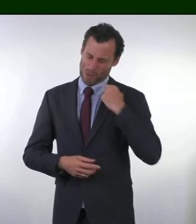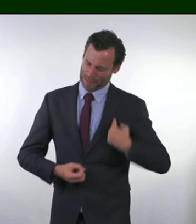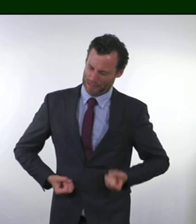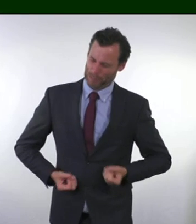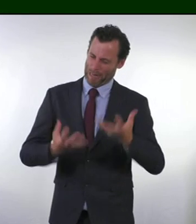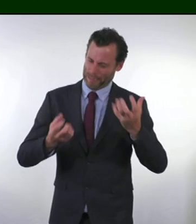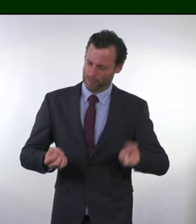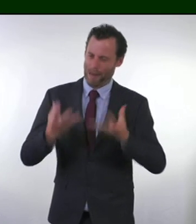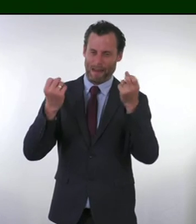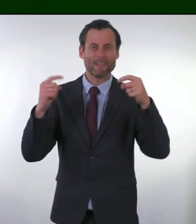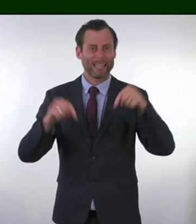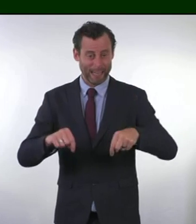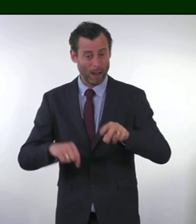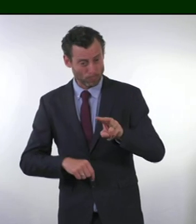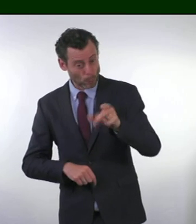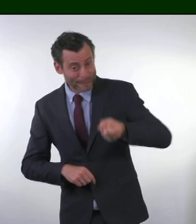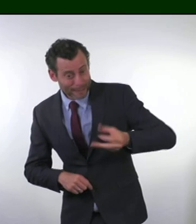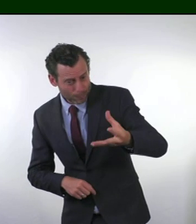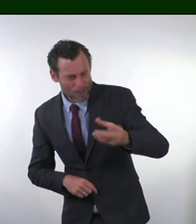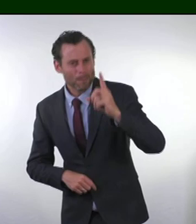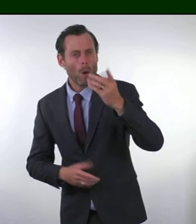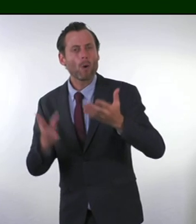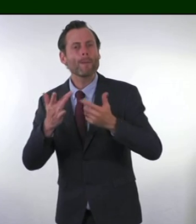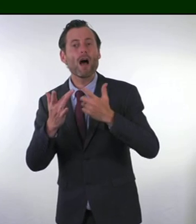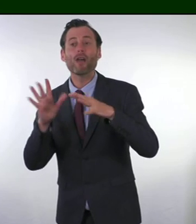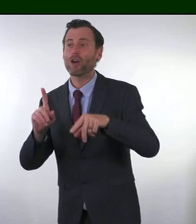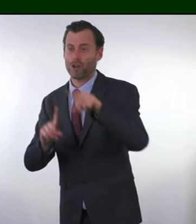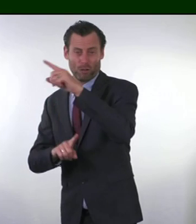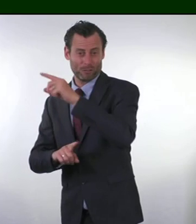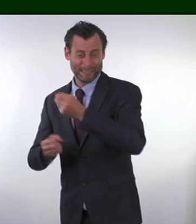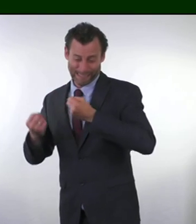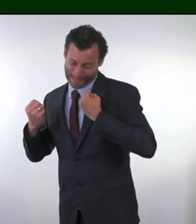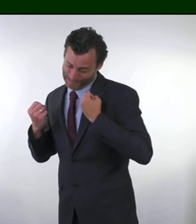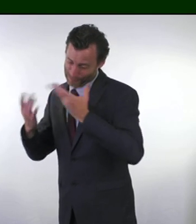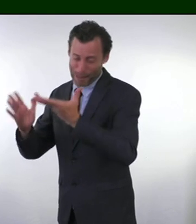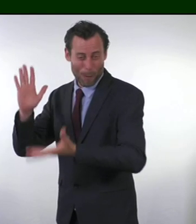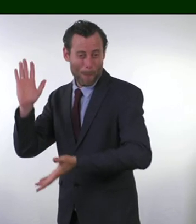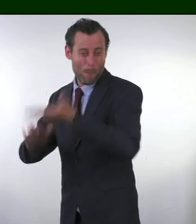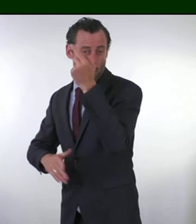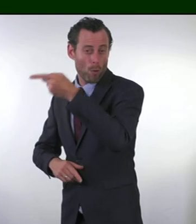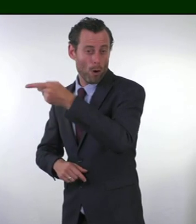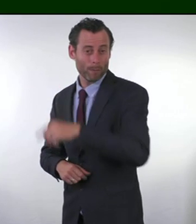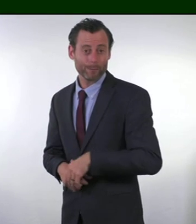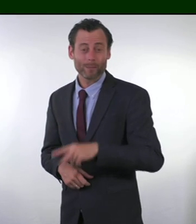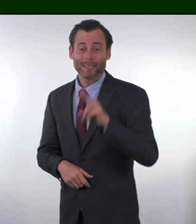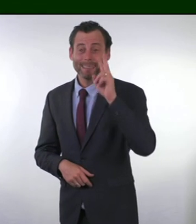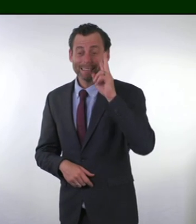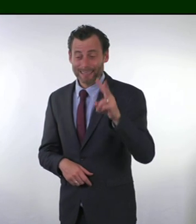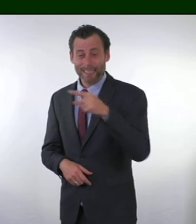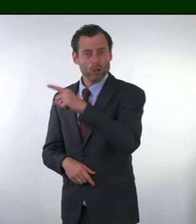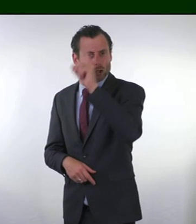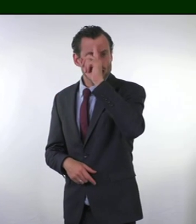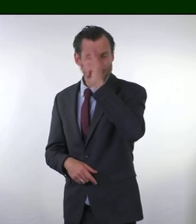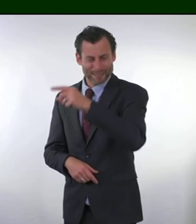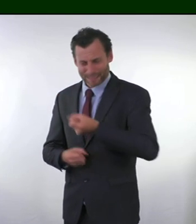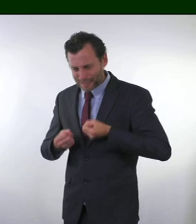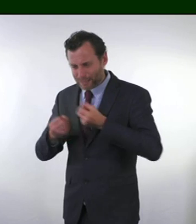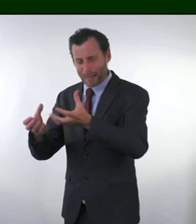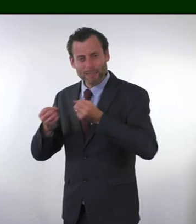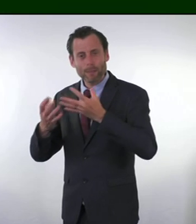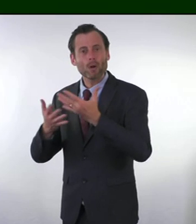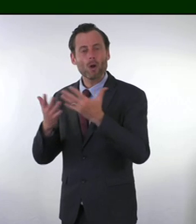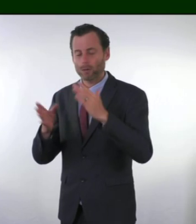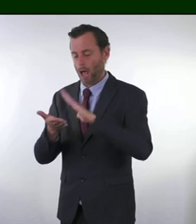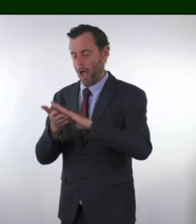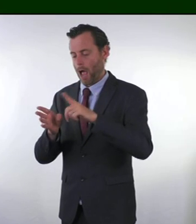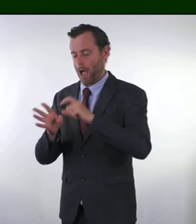Even with what was announced today, it only equates to just over the value of Germany’s investment in one green technology alone—hydrogen.